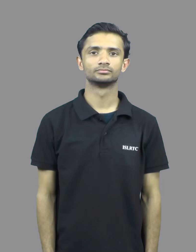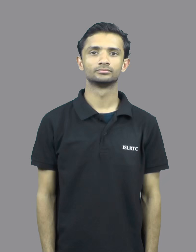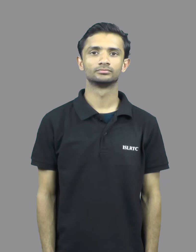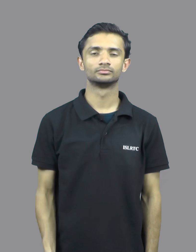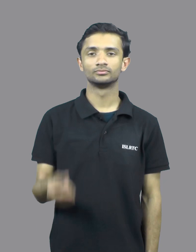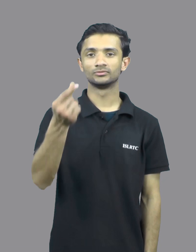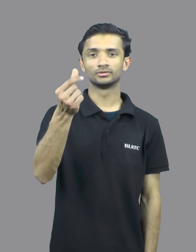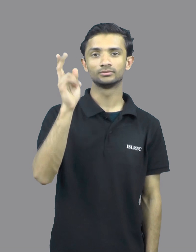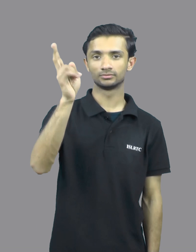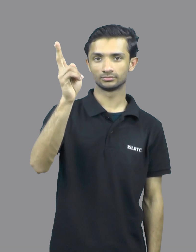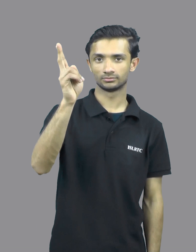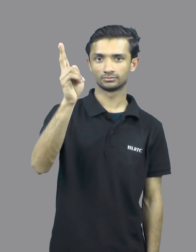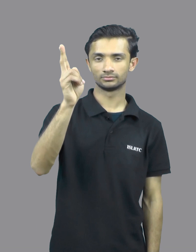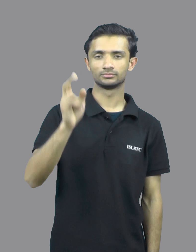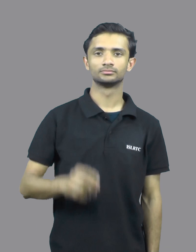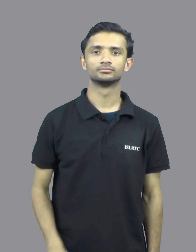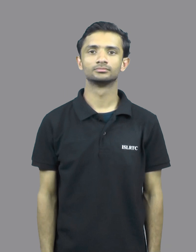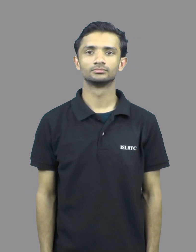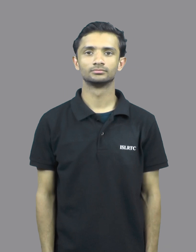Share (Finance)